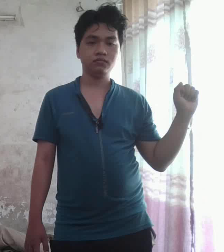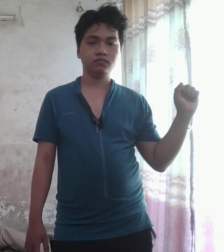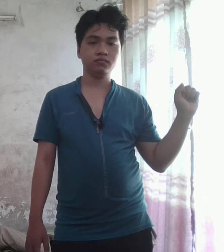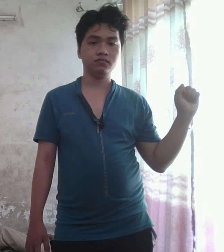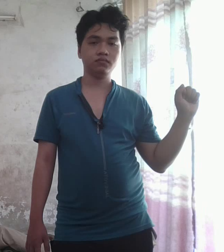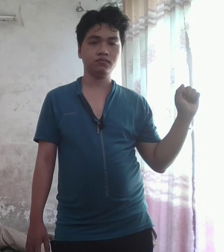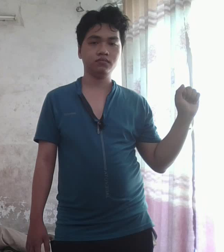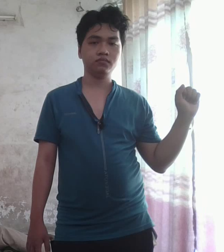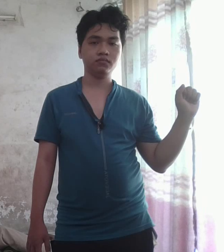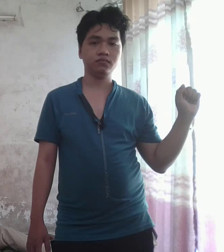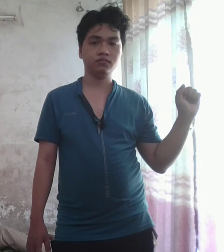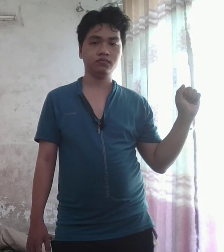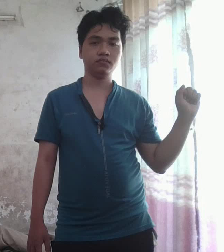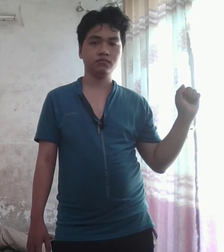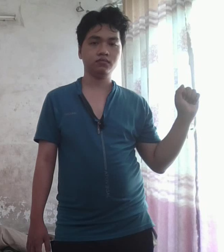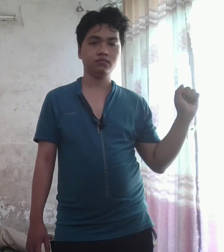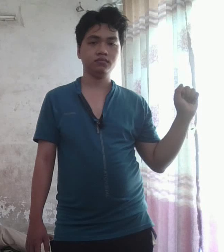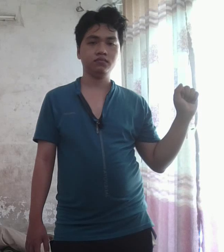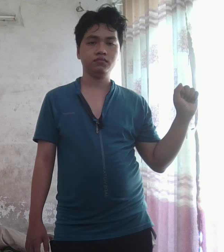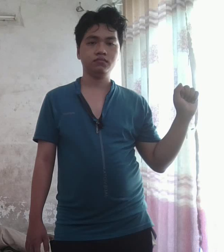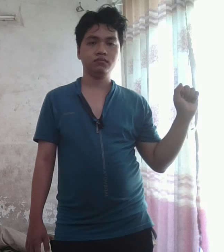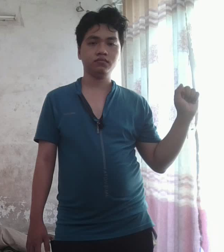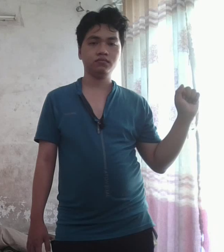a